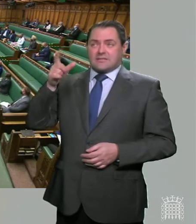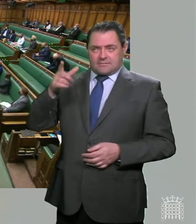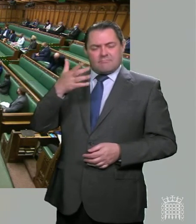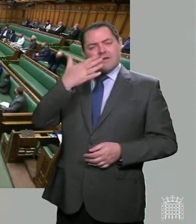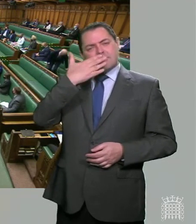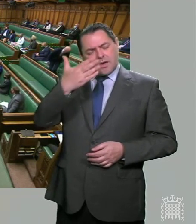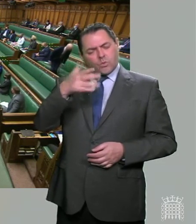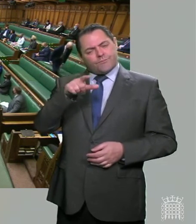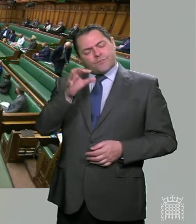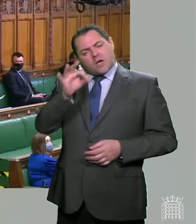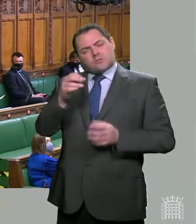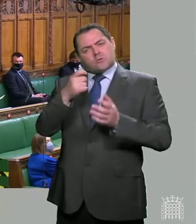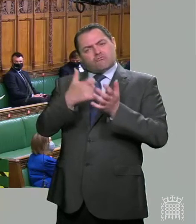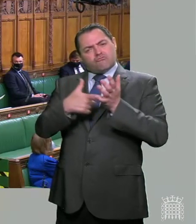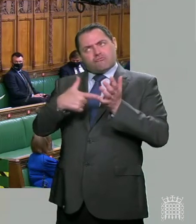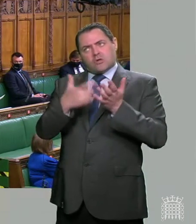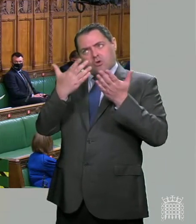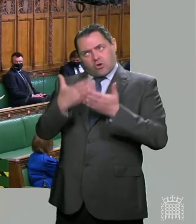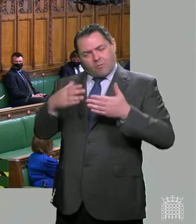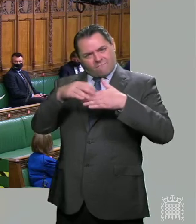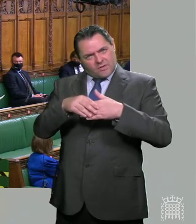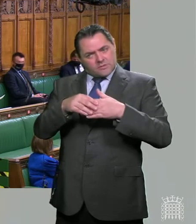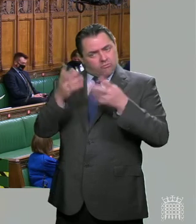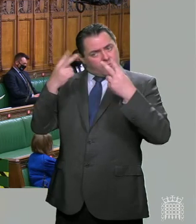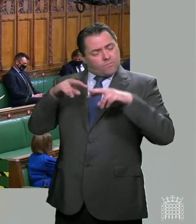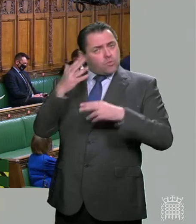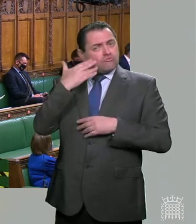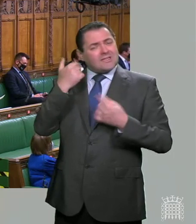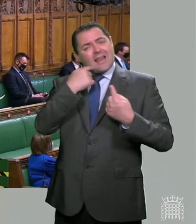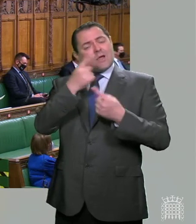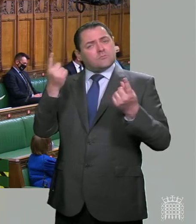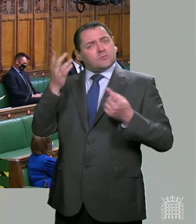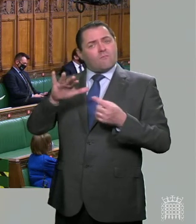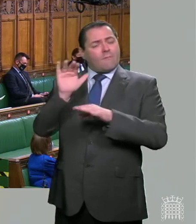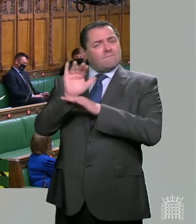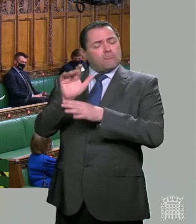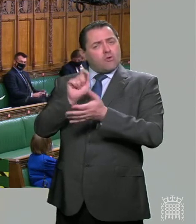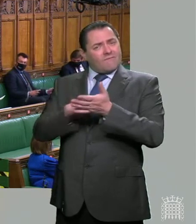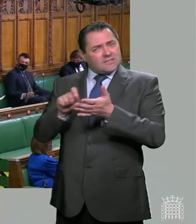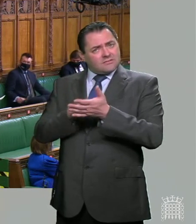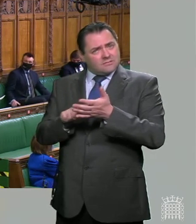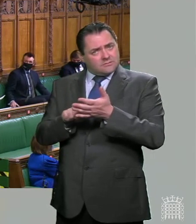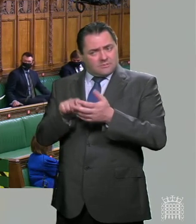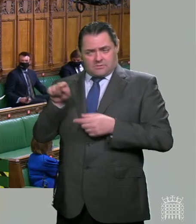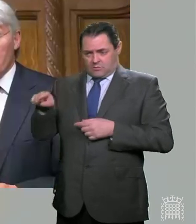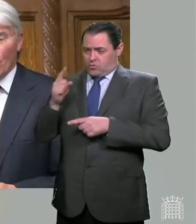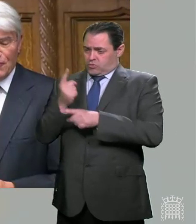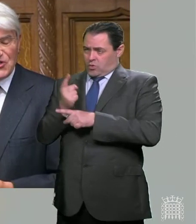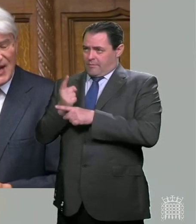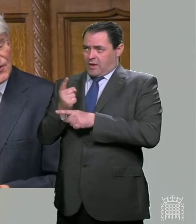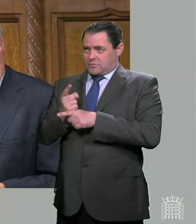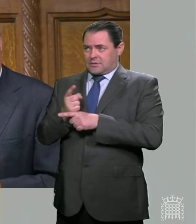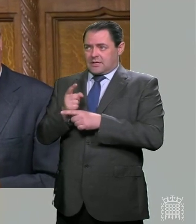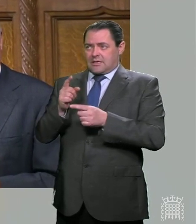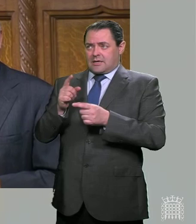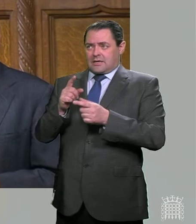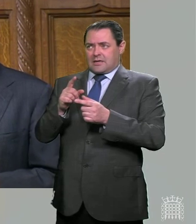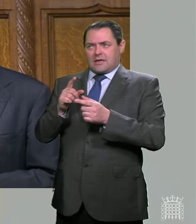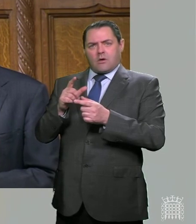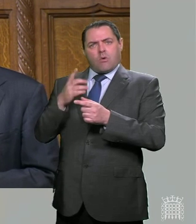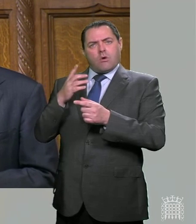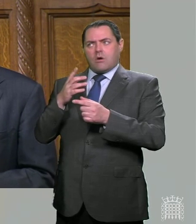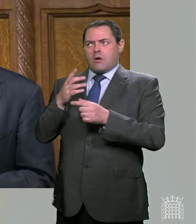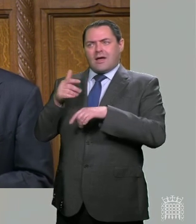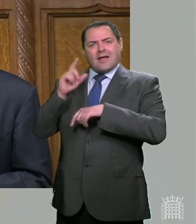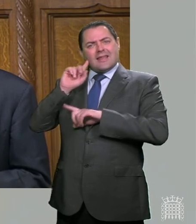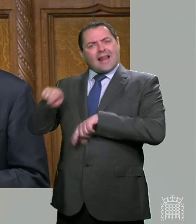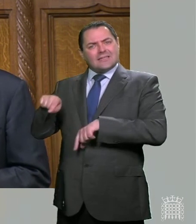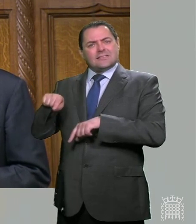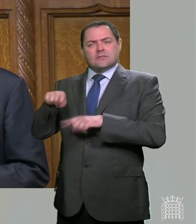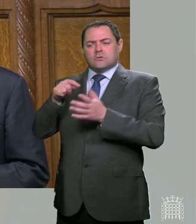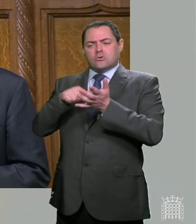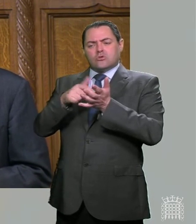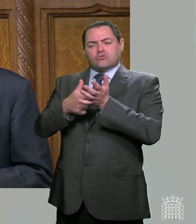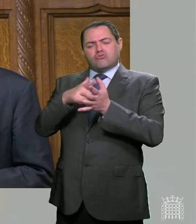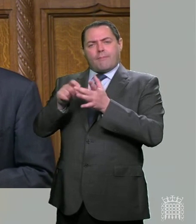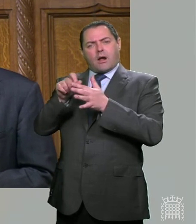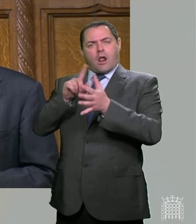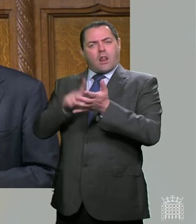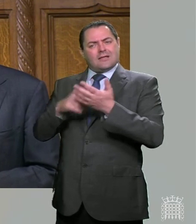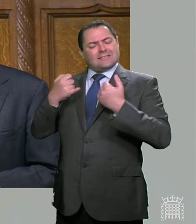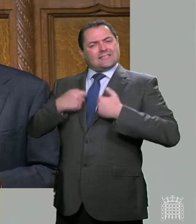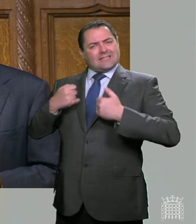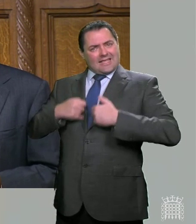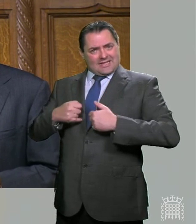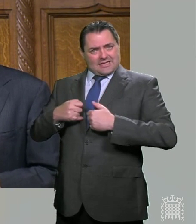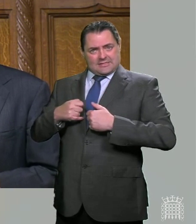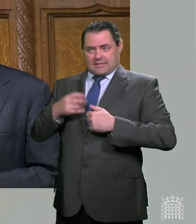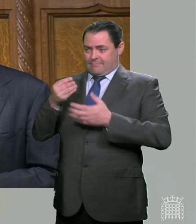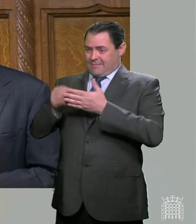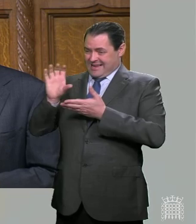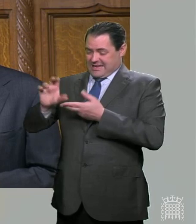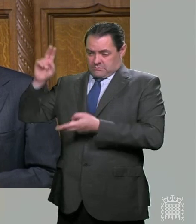Has my right honourable Friend had a chance to review the recent Foreign Office announcement that Britain is to cut its support for tackling neglected tropical diseases by a staggering 95%?